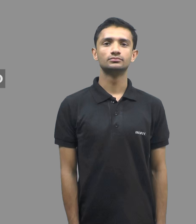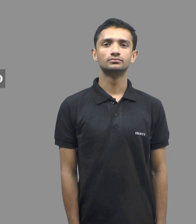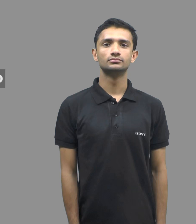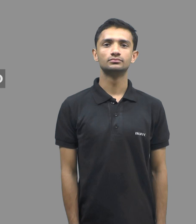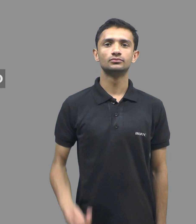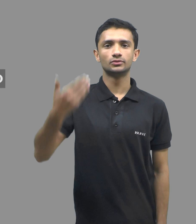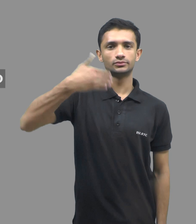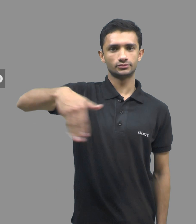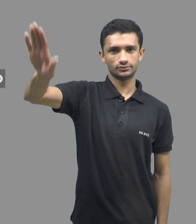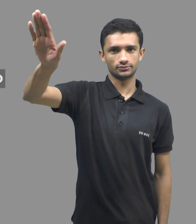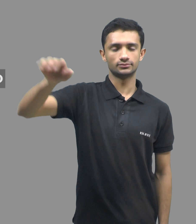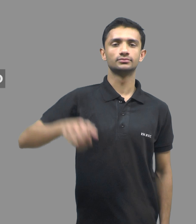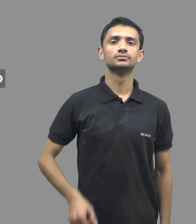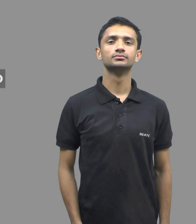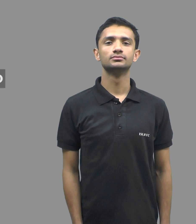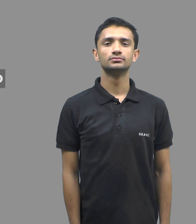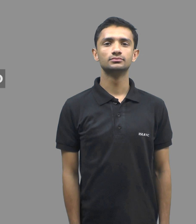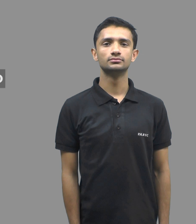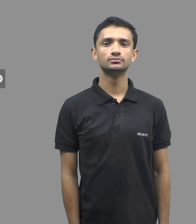Go